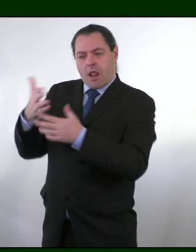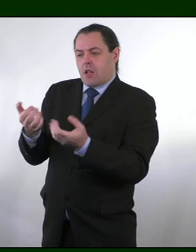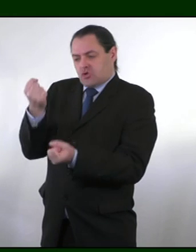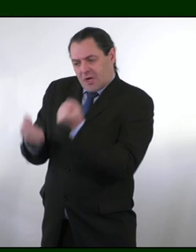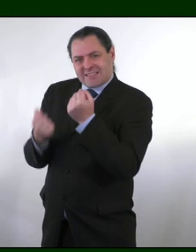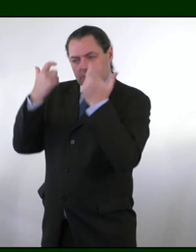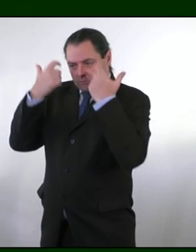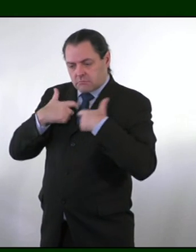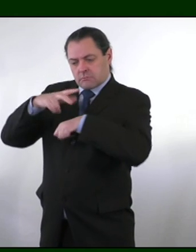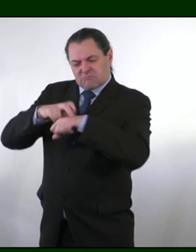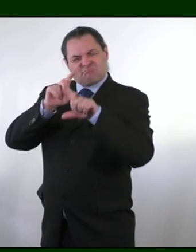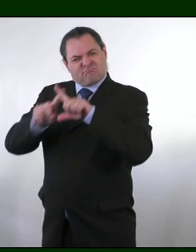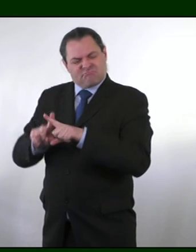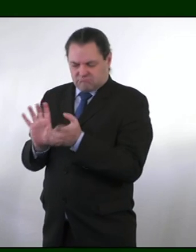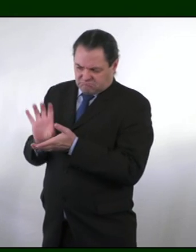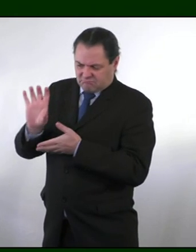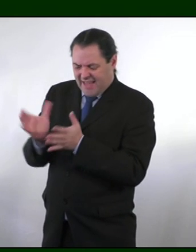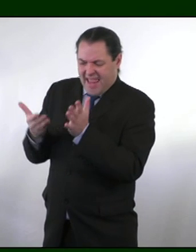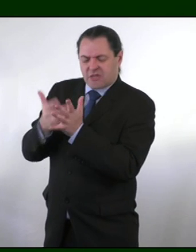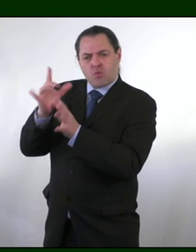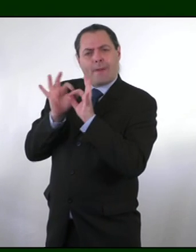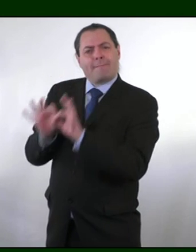streets safer. Next year, funding for the criminal justice system will increase by over £1 billion.